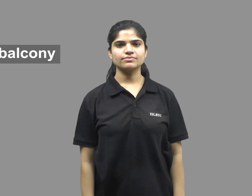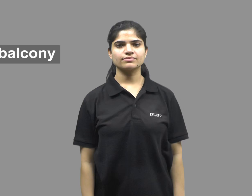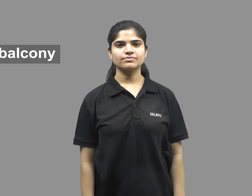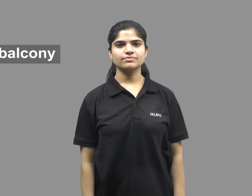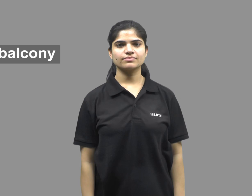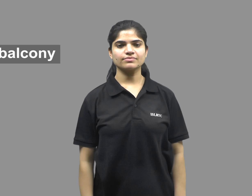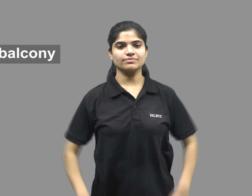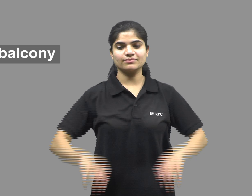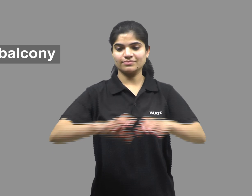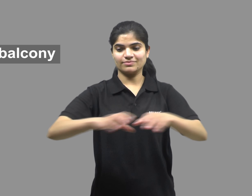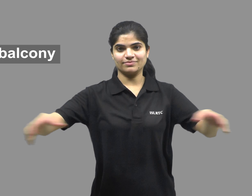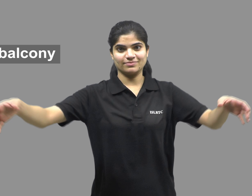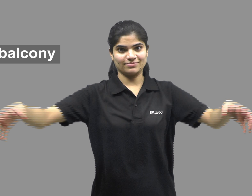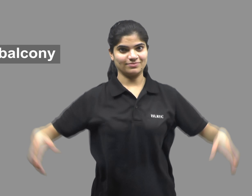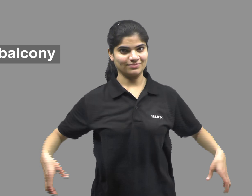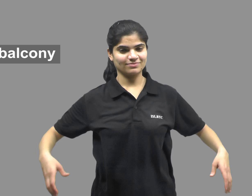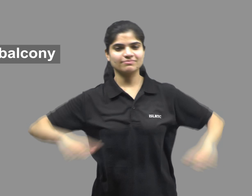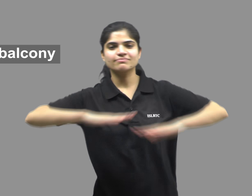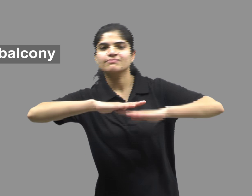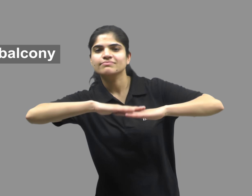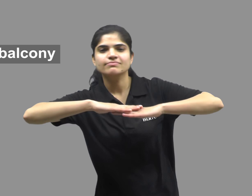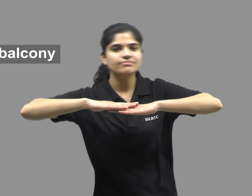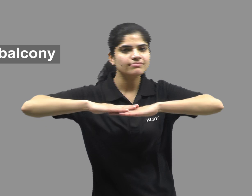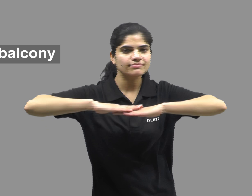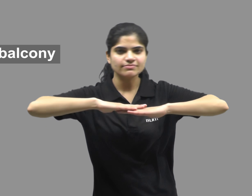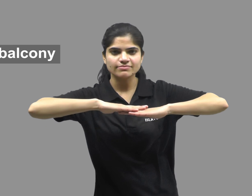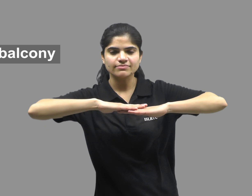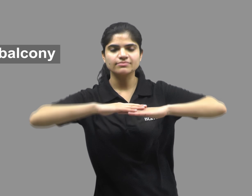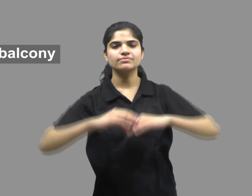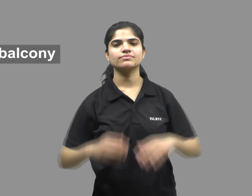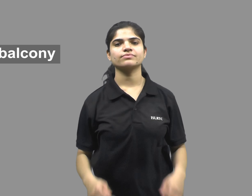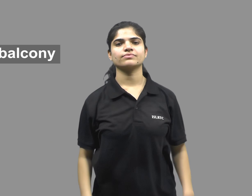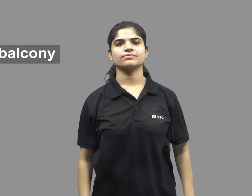Balcony